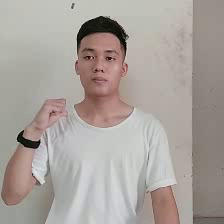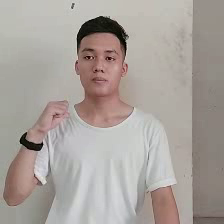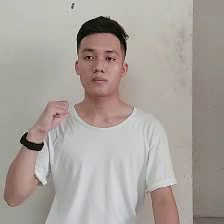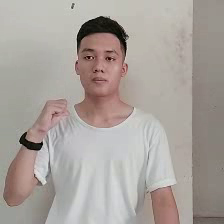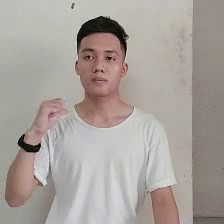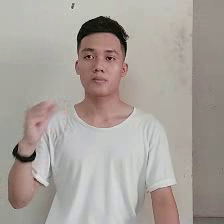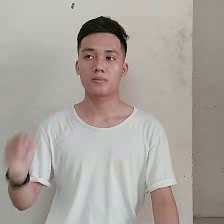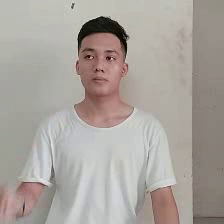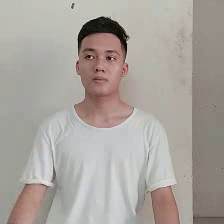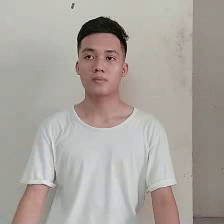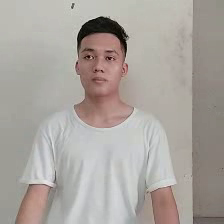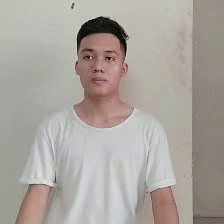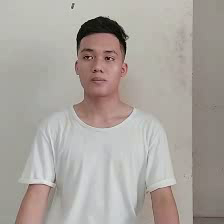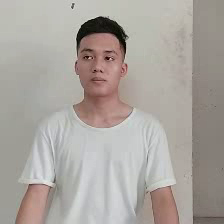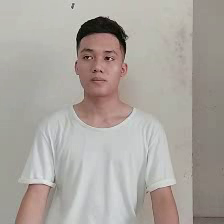Nghỉ ngơi